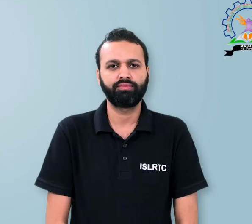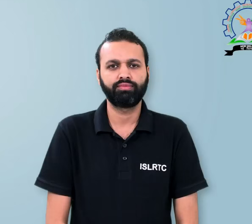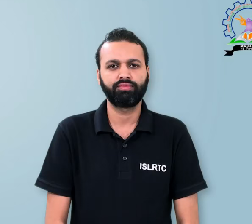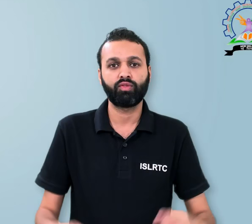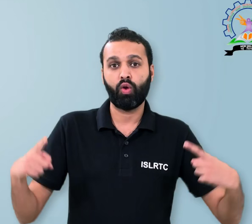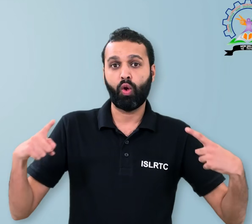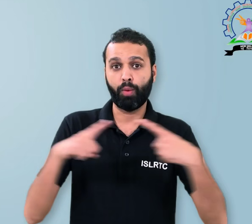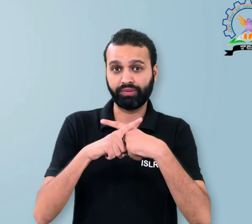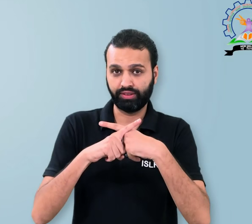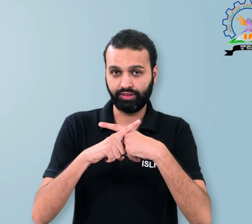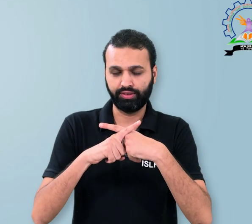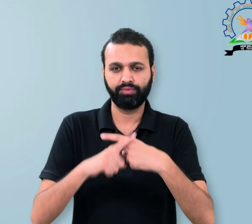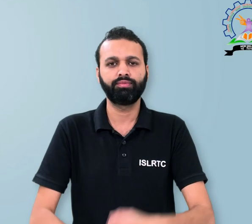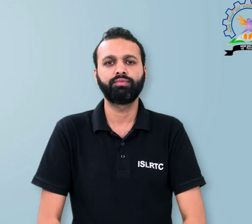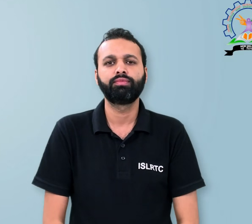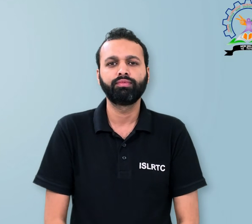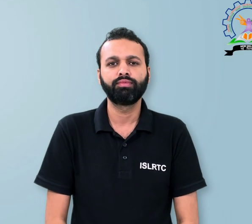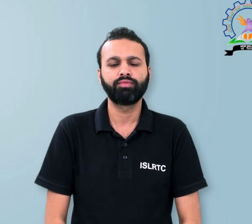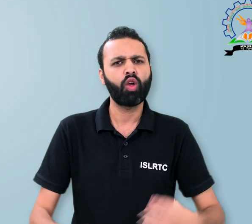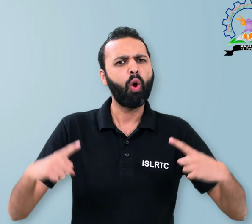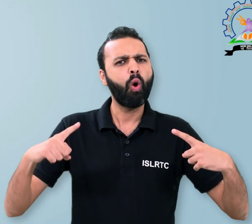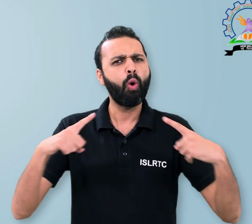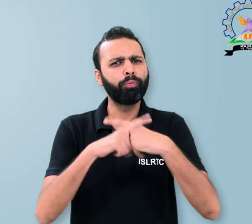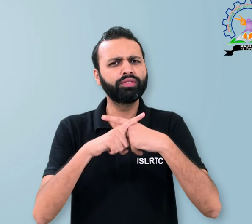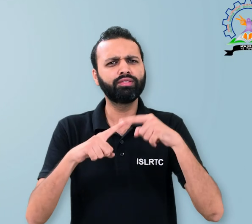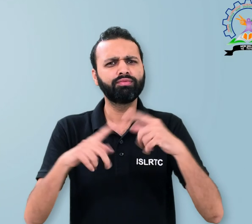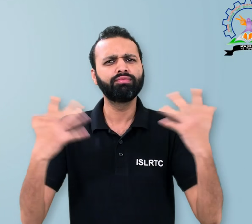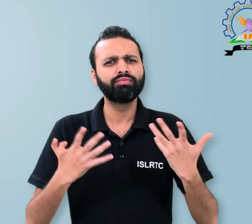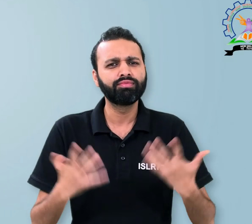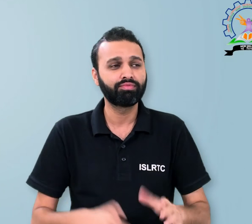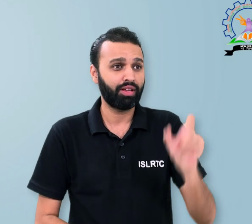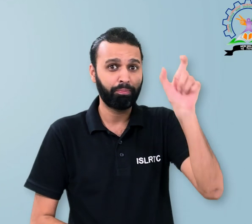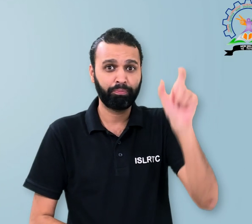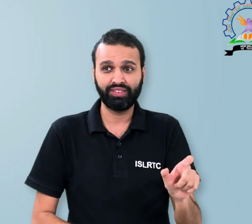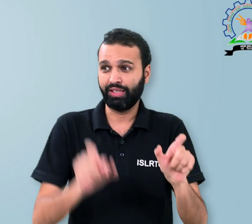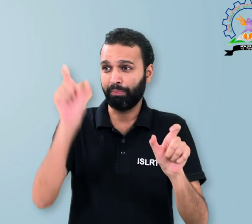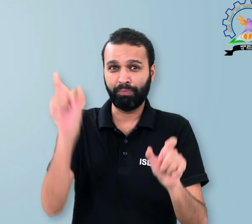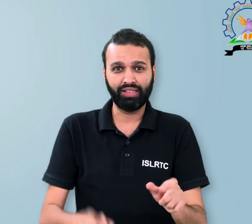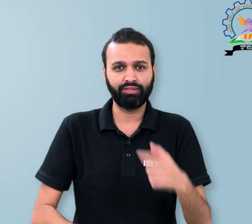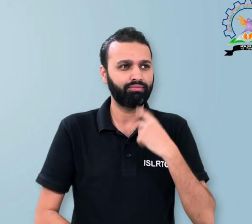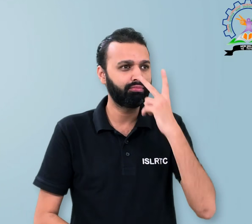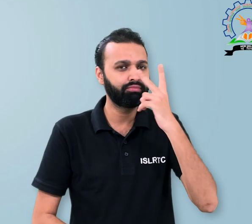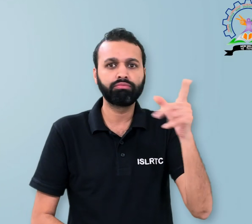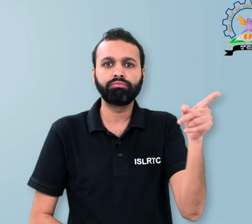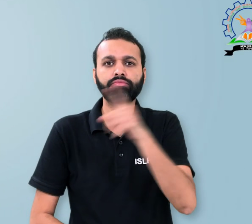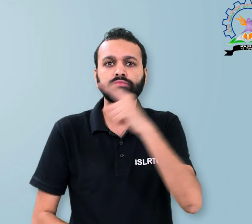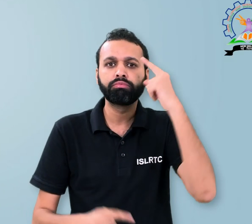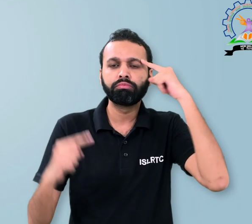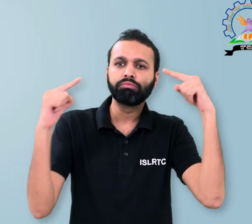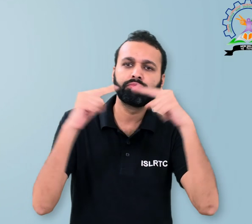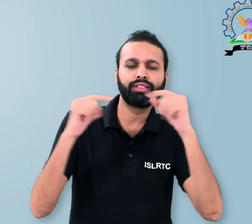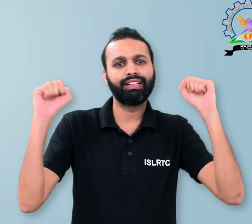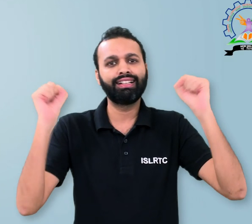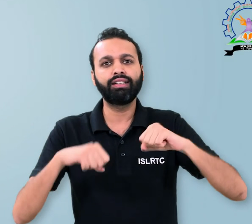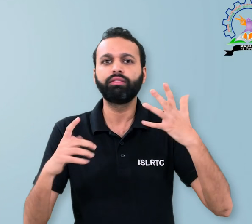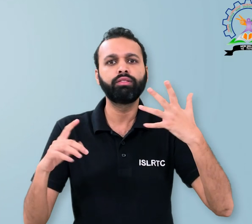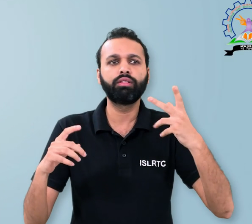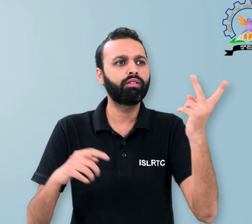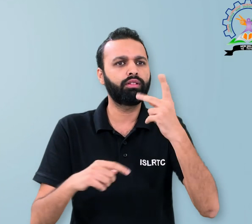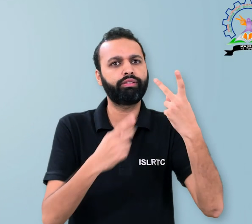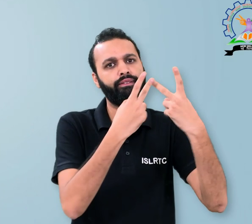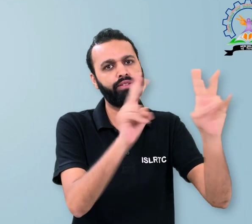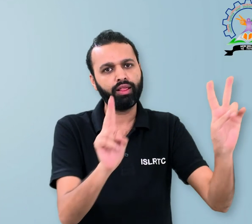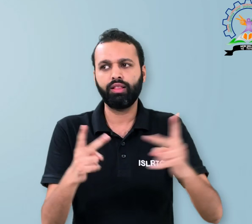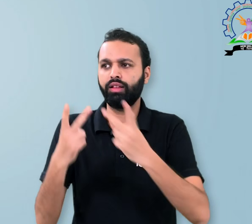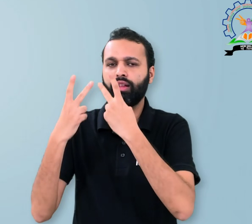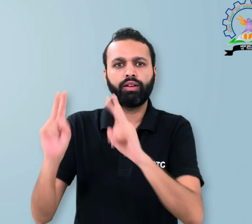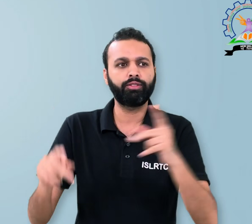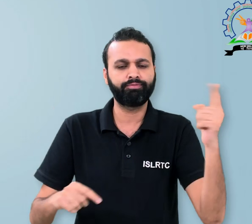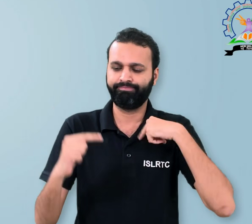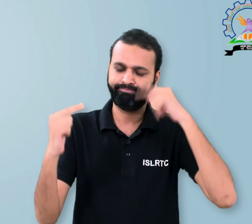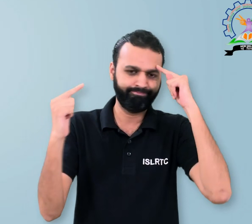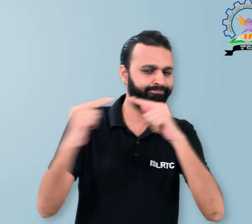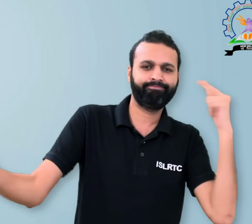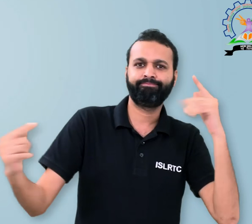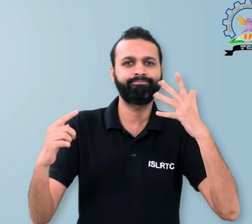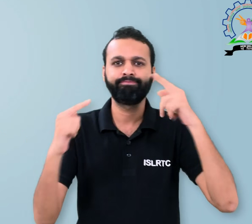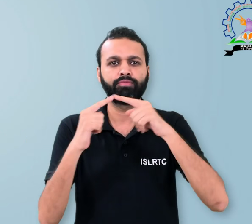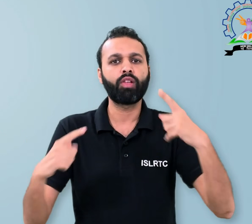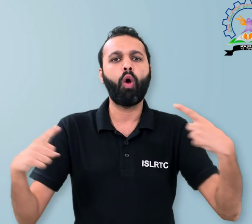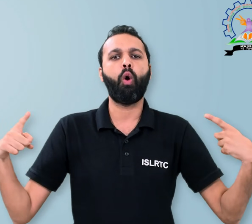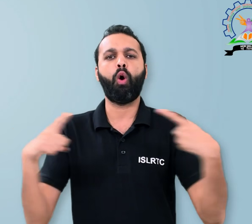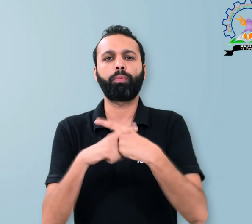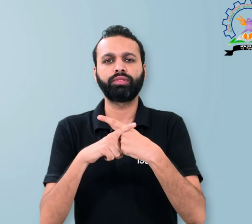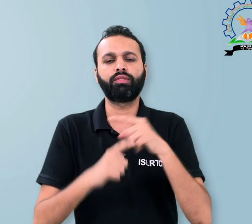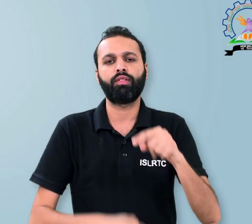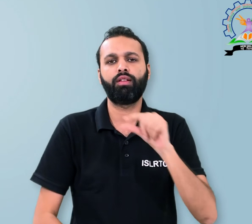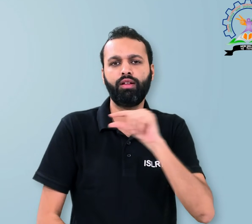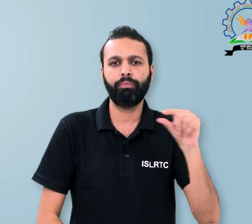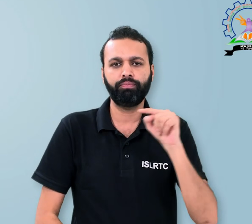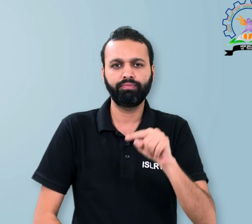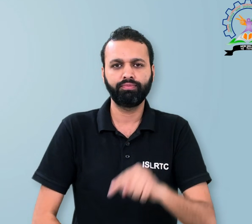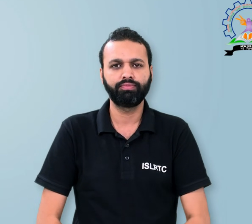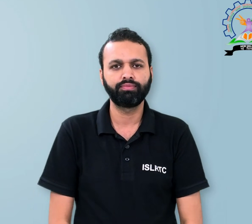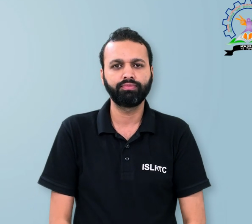Conflict The struggle between opposing forces in a story.